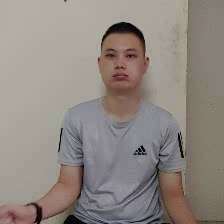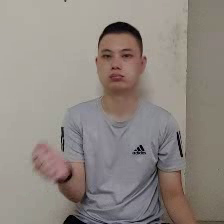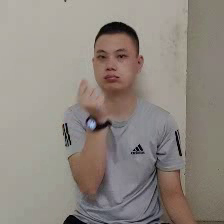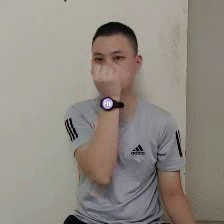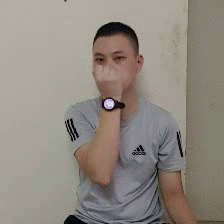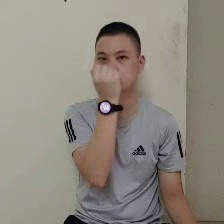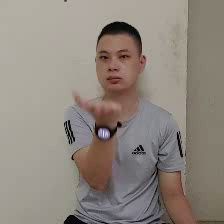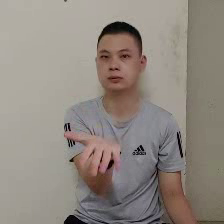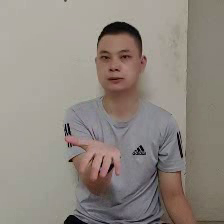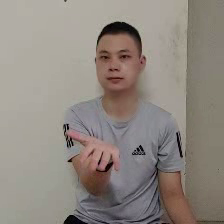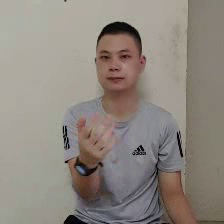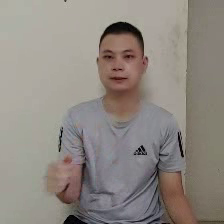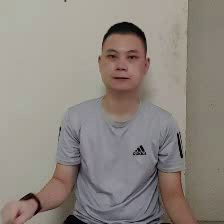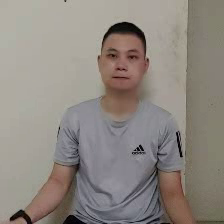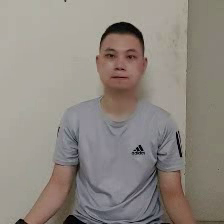Cảm ơn